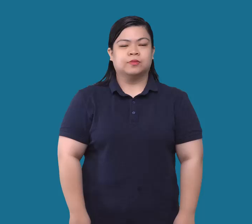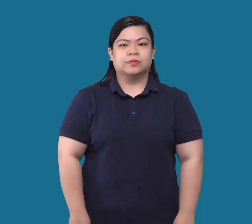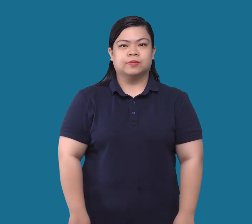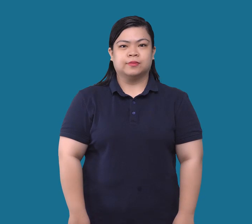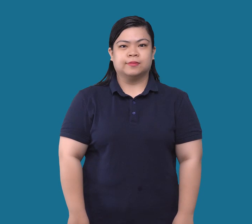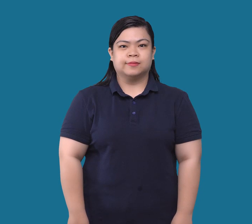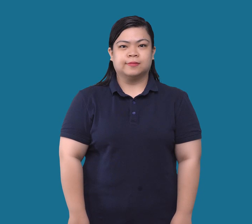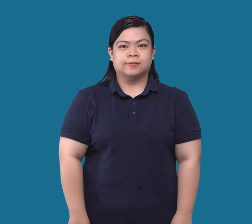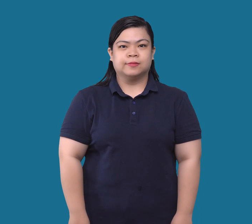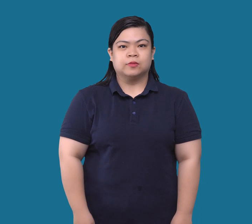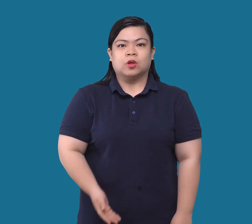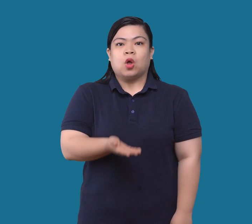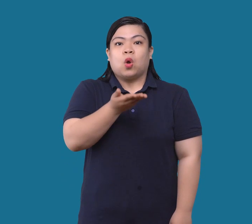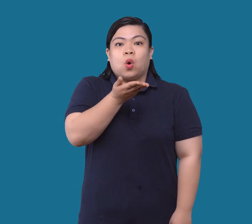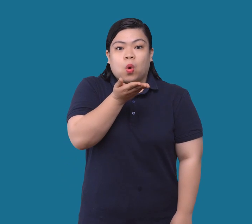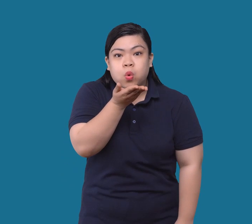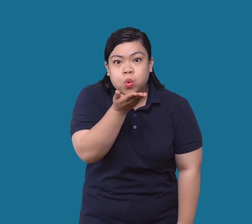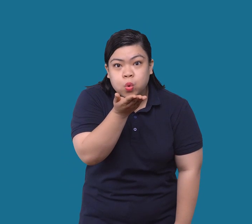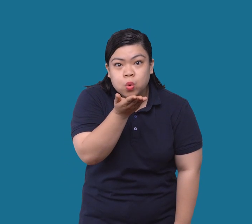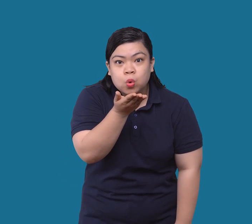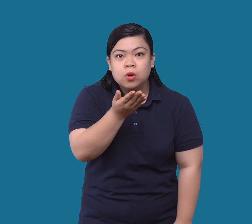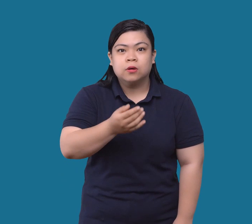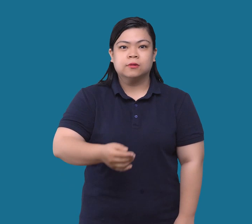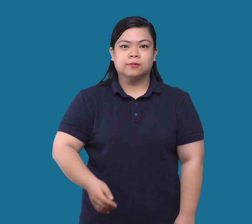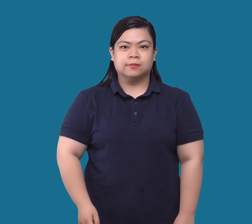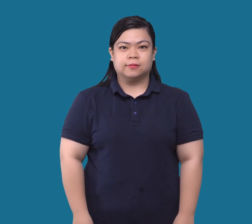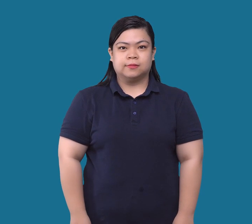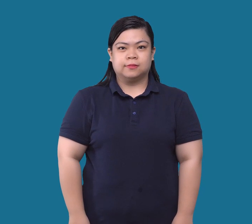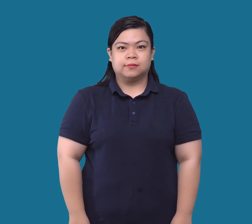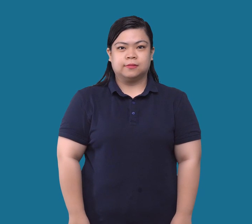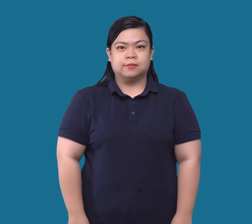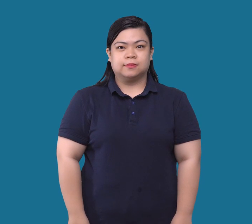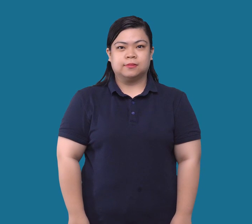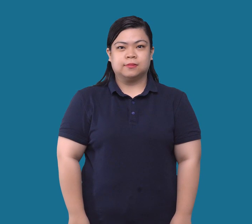thổi